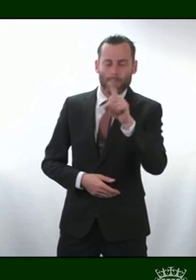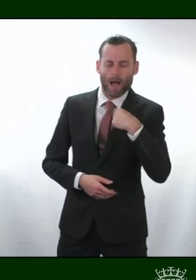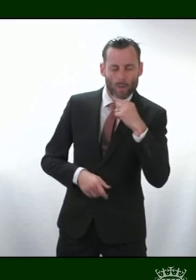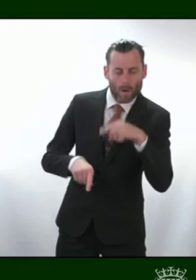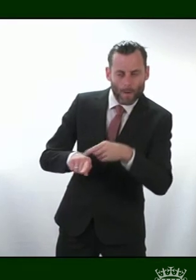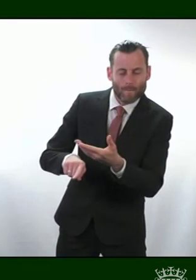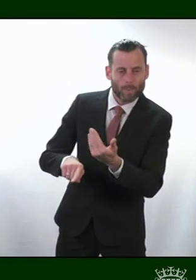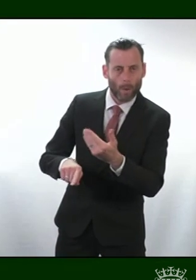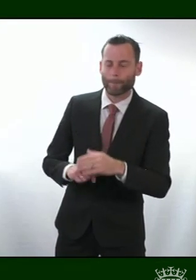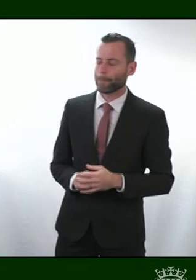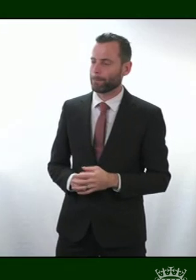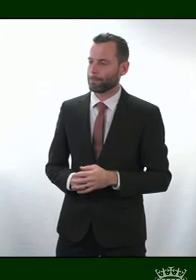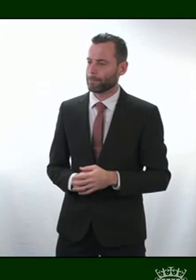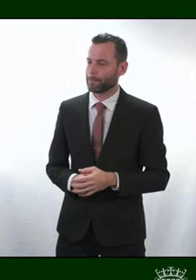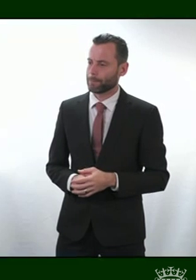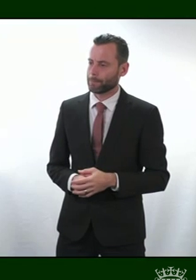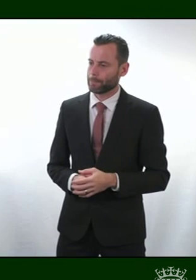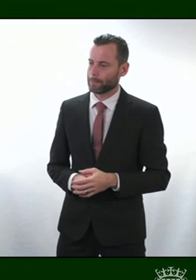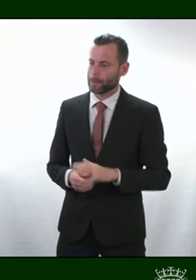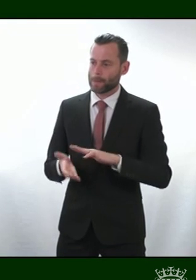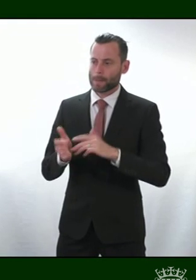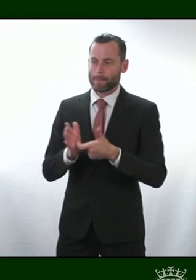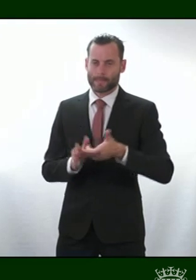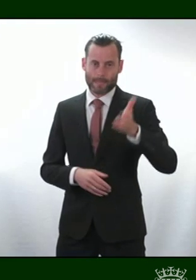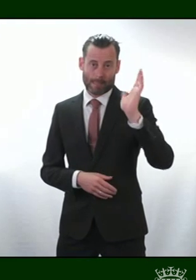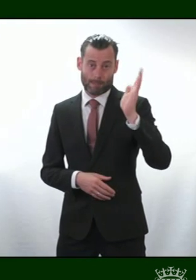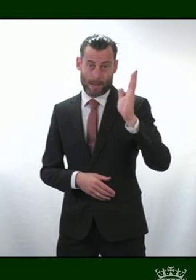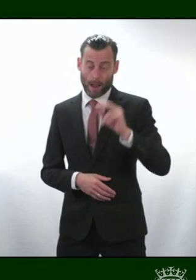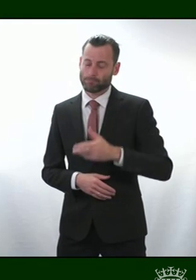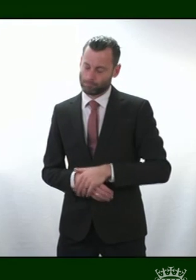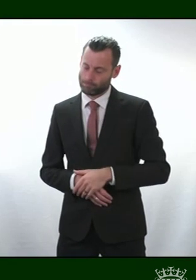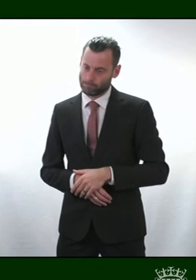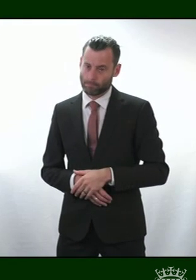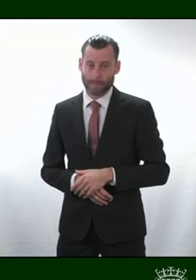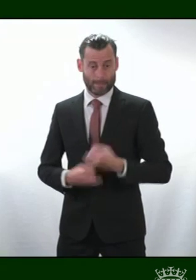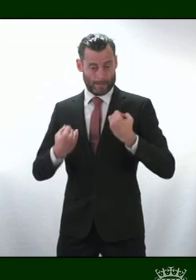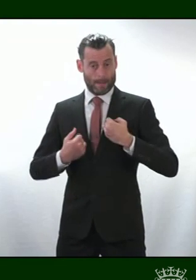Thank you for those comments. Infections are rising.